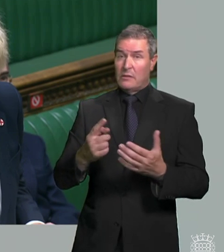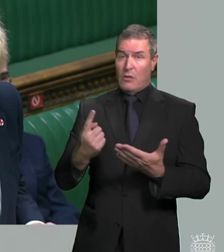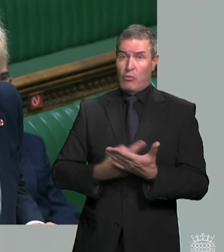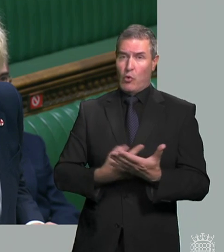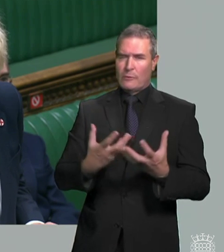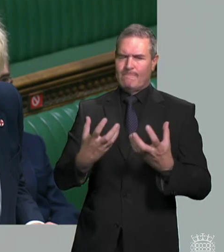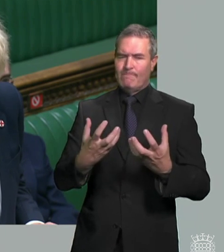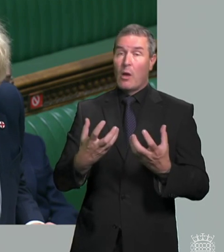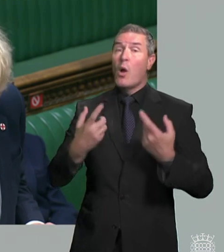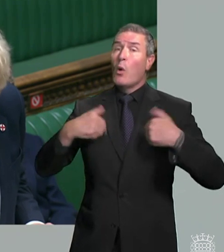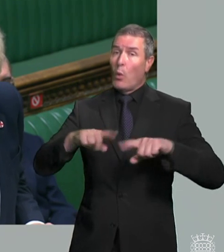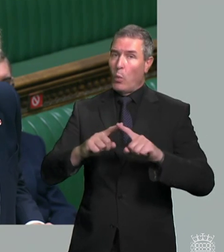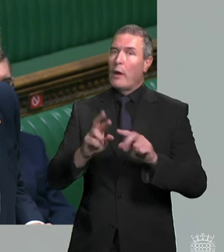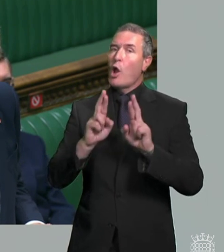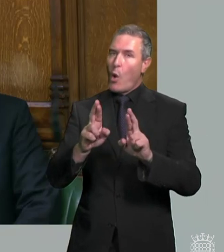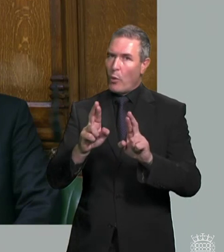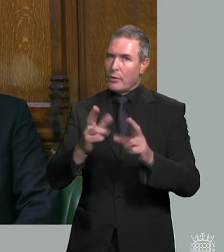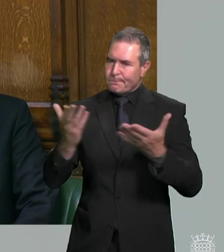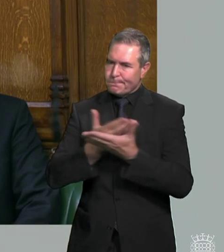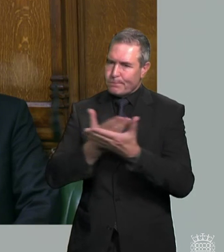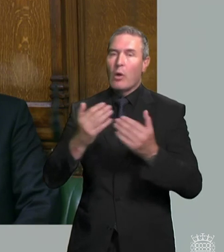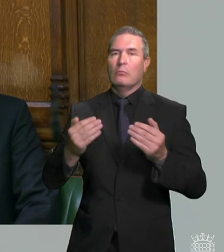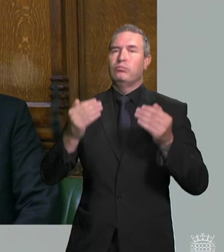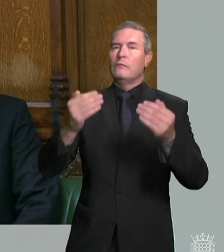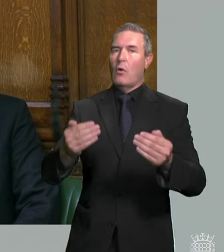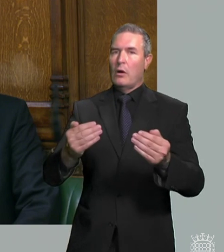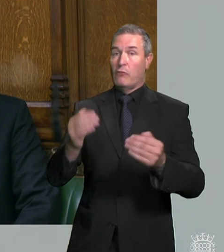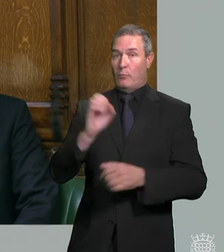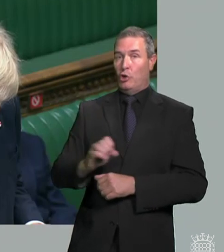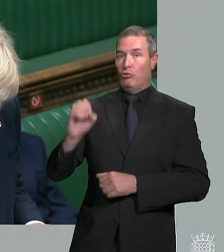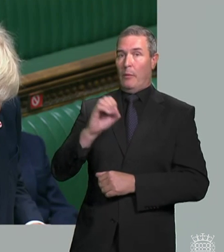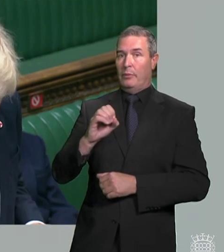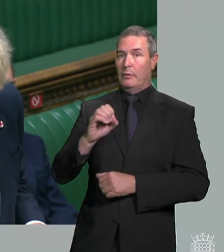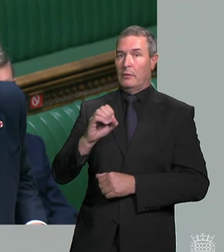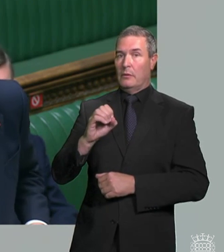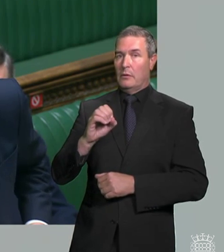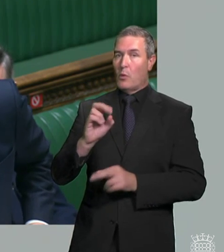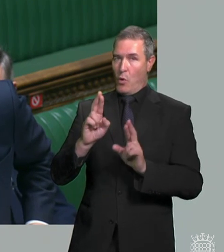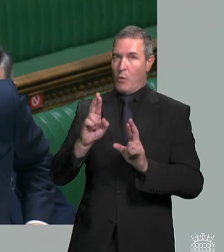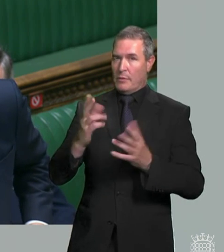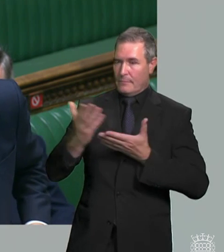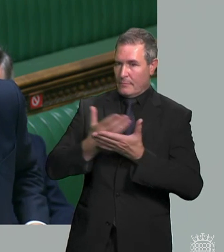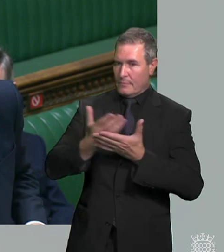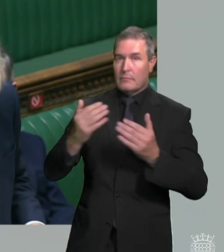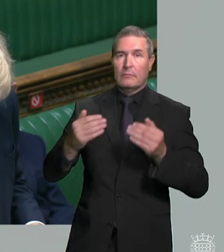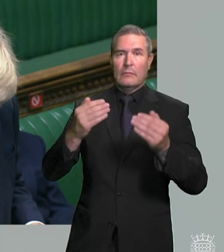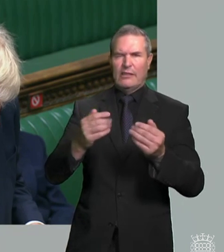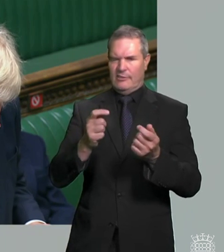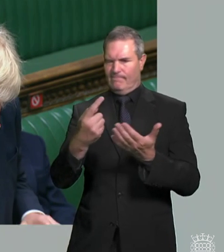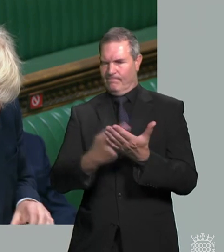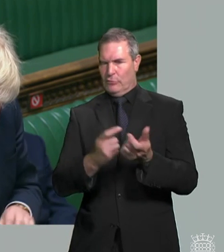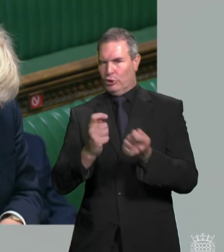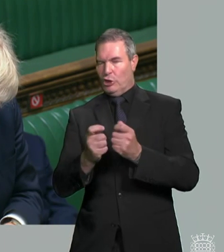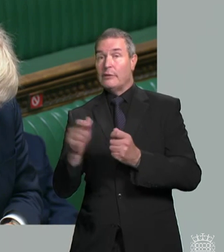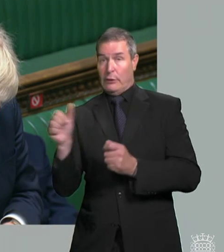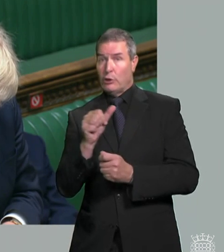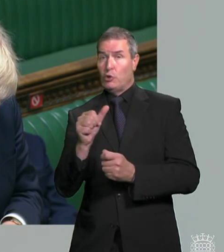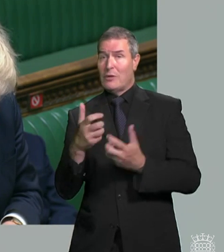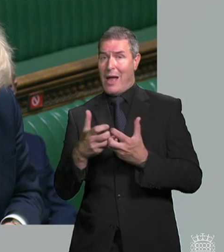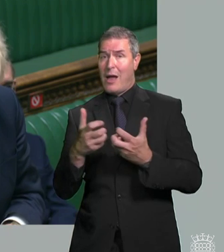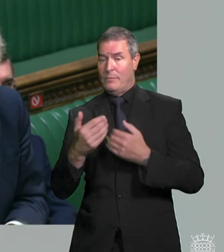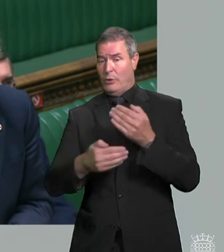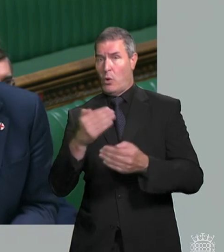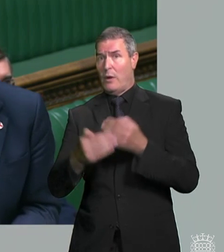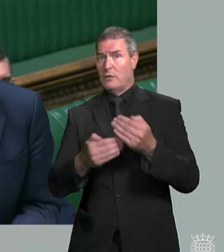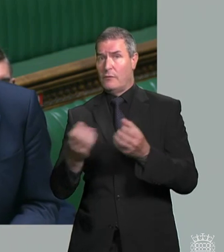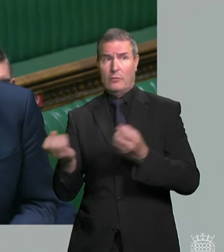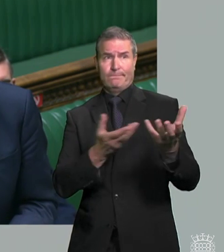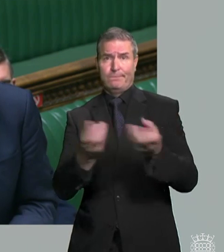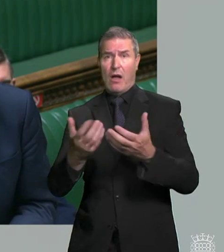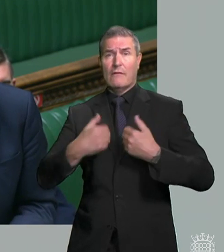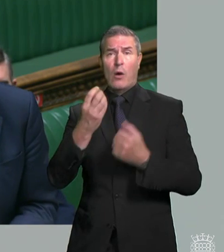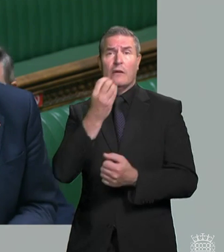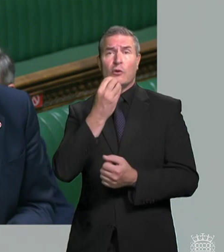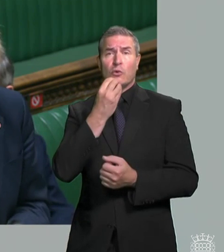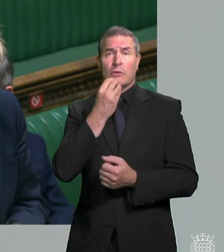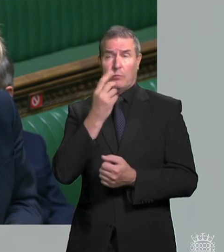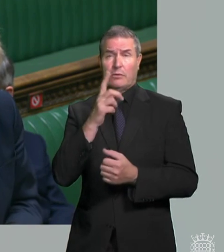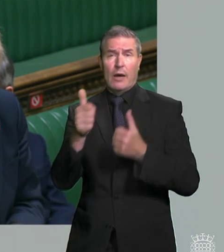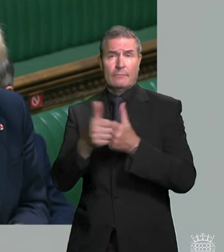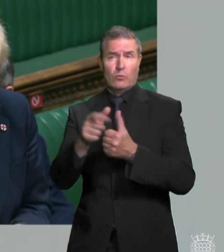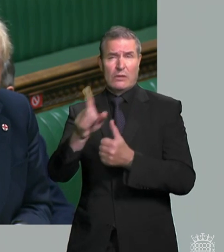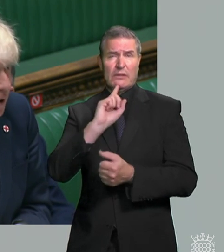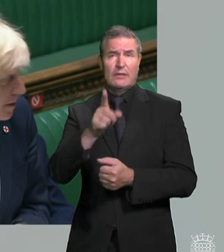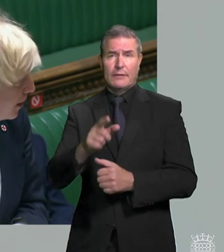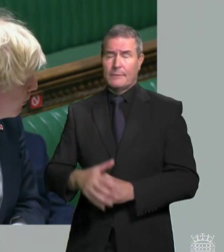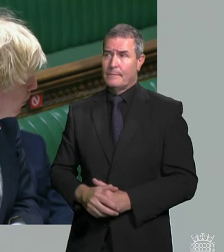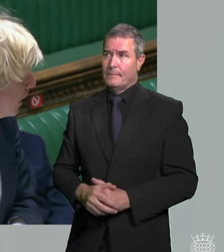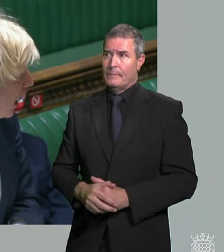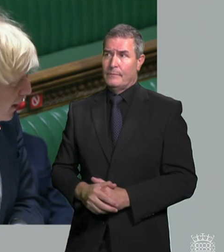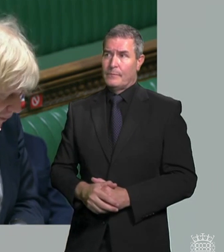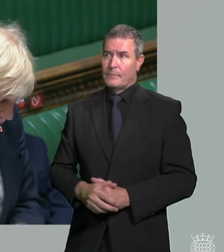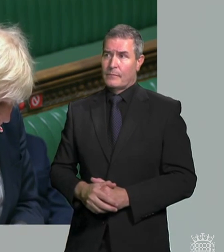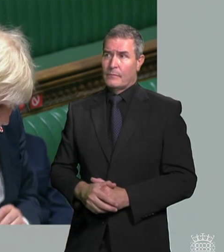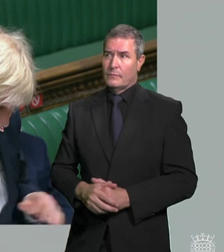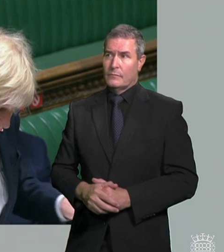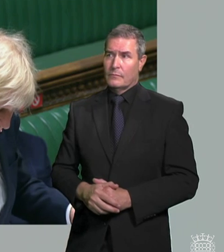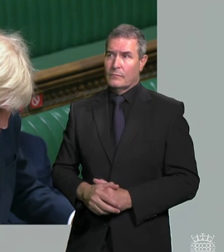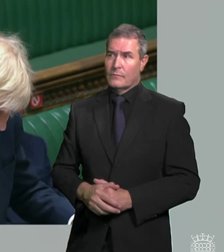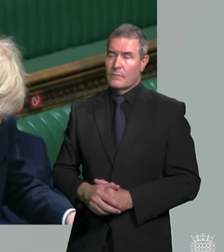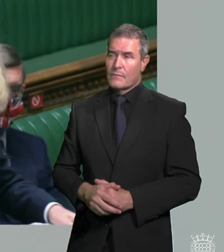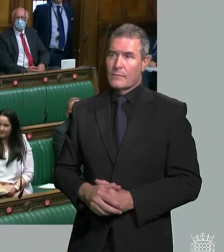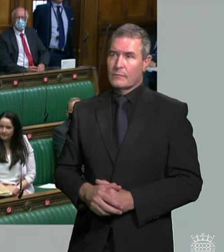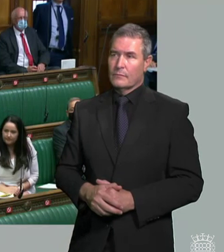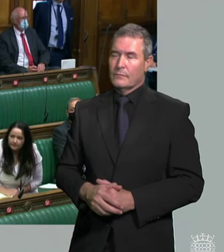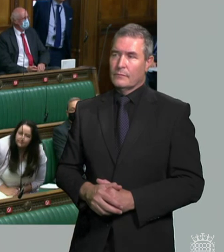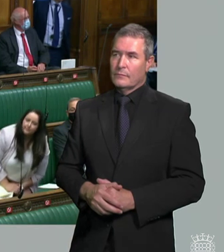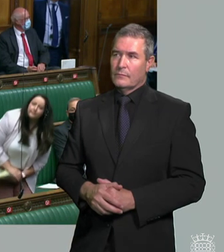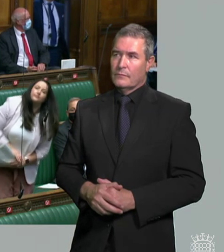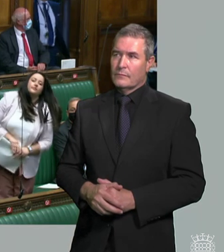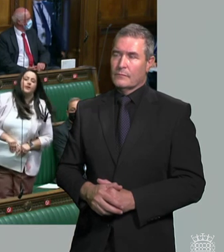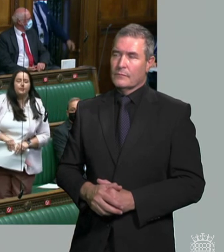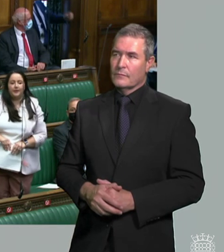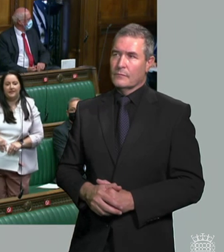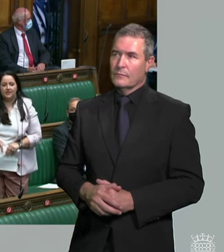What we are hoping for is some progress from the European Commission—some repairs that I think that they should make to the way this is working—but to echo what he has said, we certainly rule nothing out in our approach.